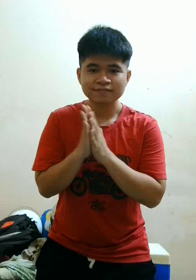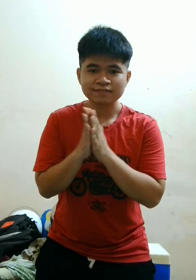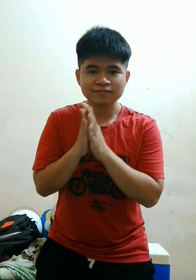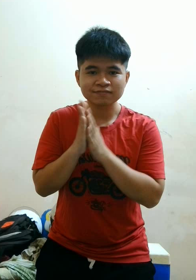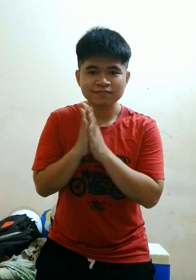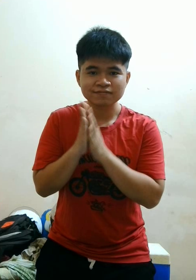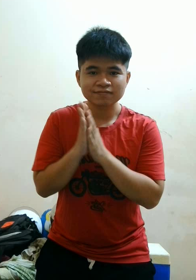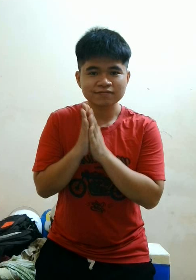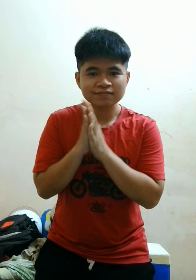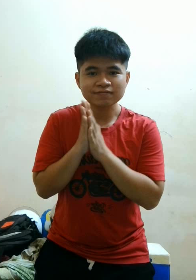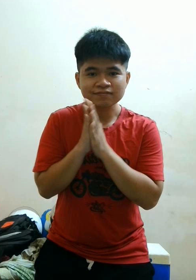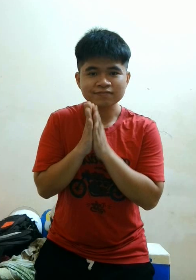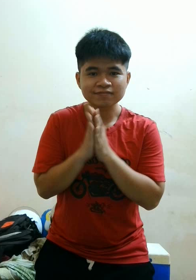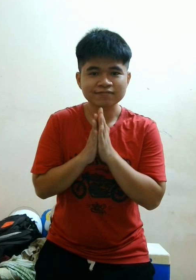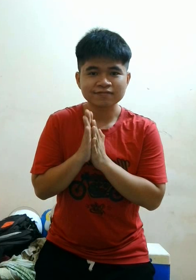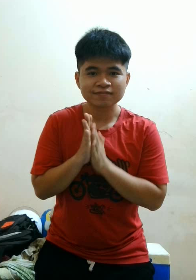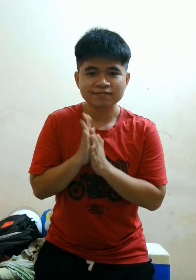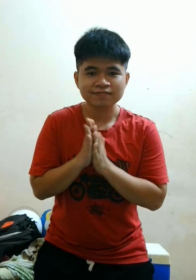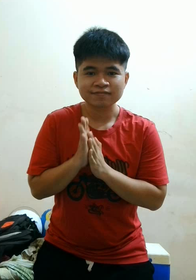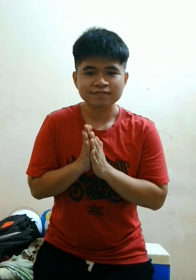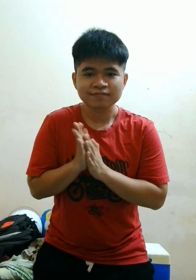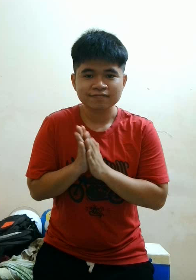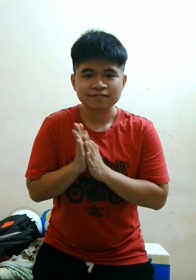hung thu